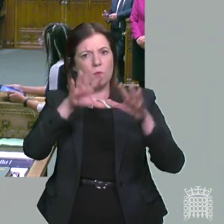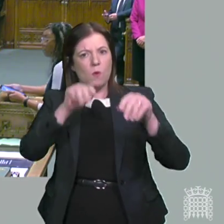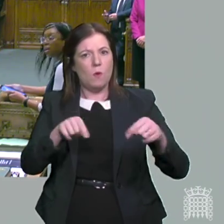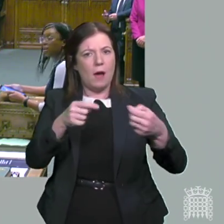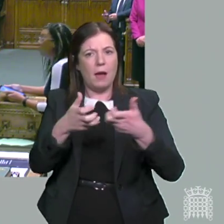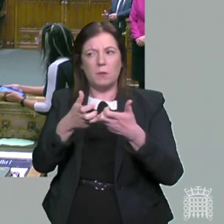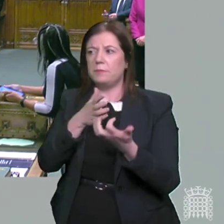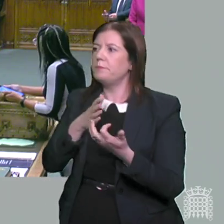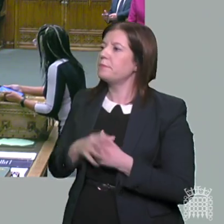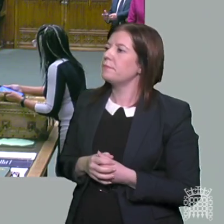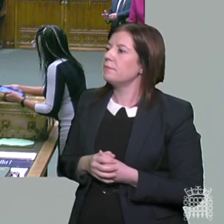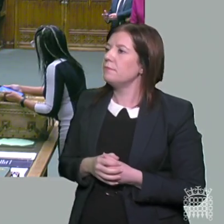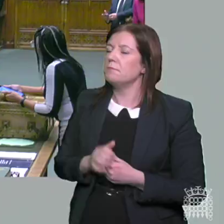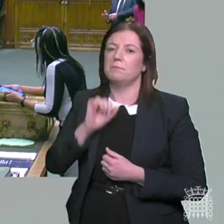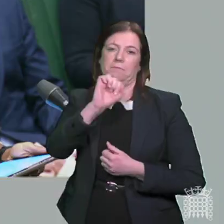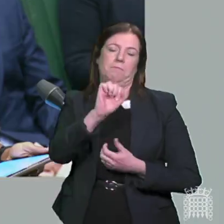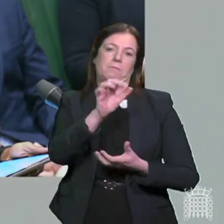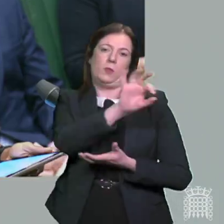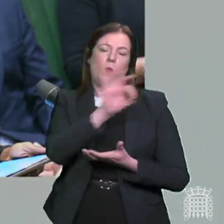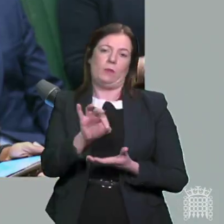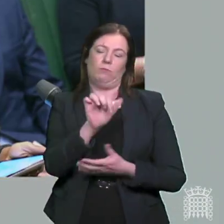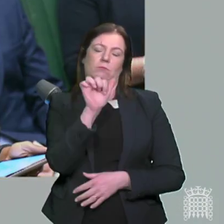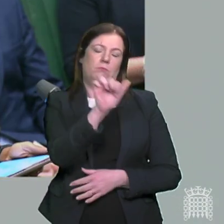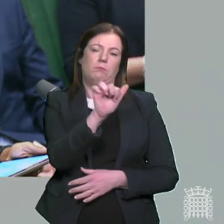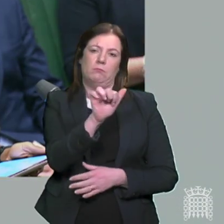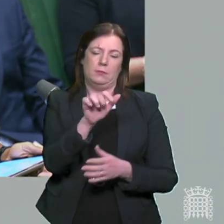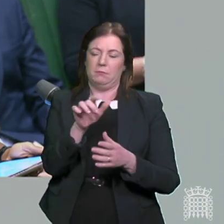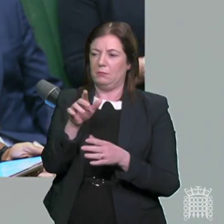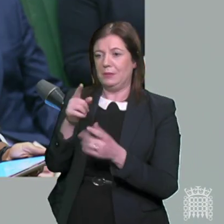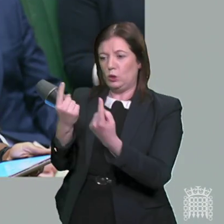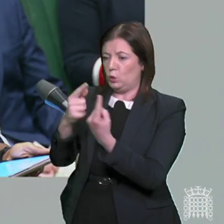The honourable Lady is right to raise that serious issue.